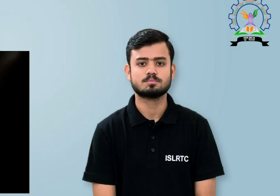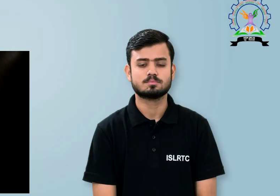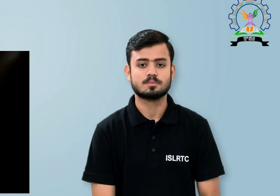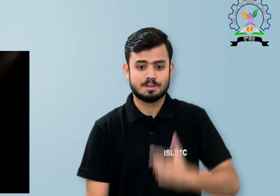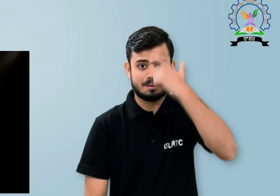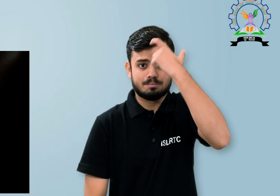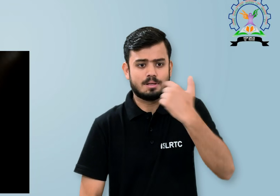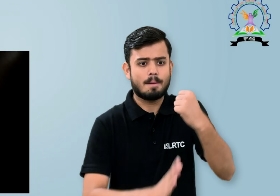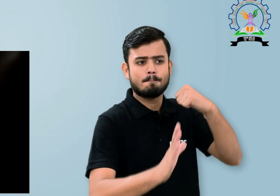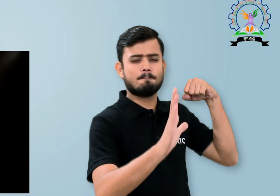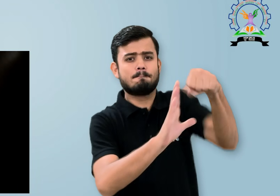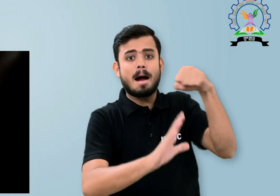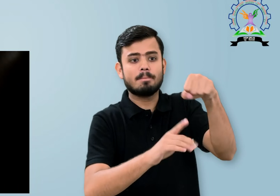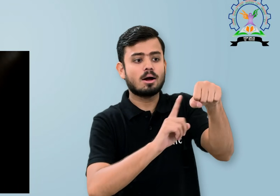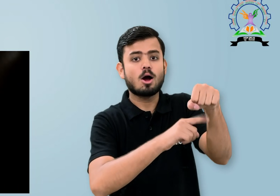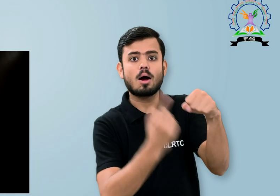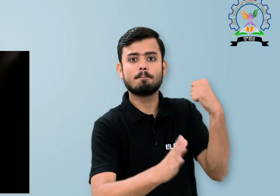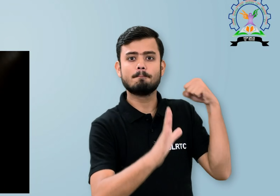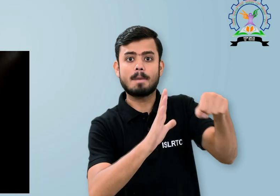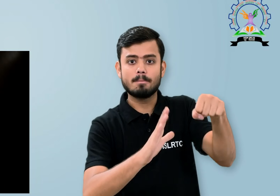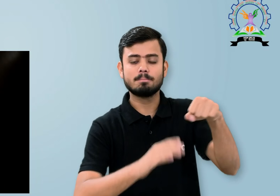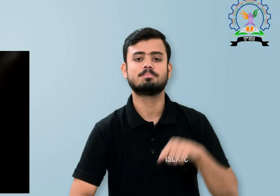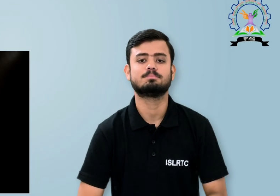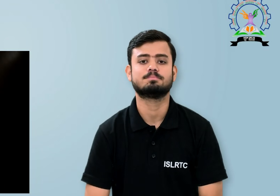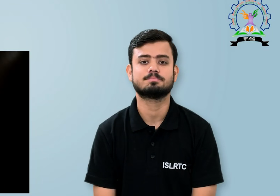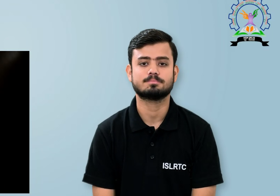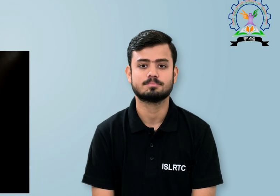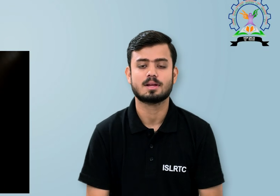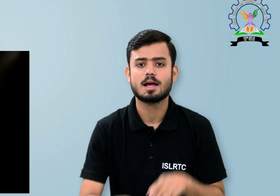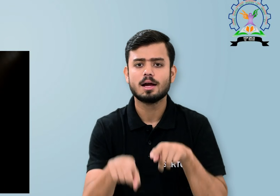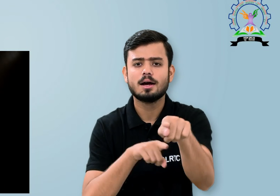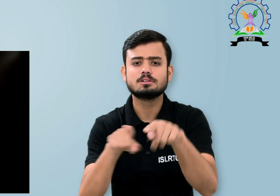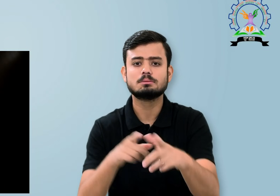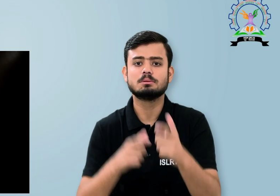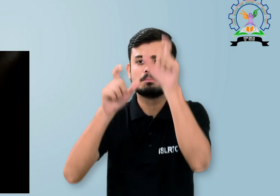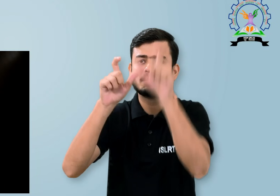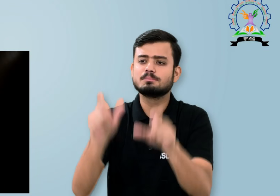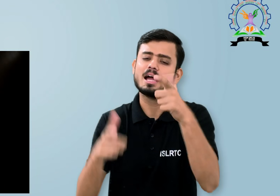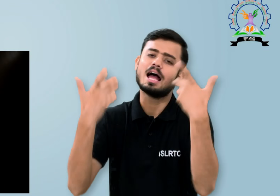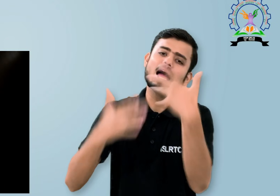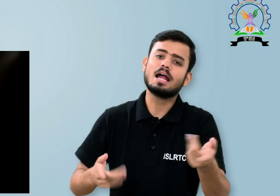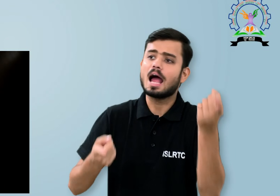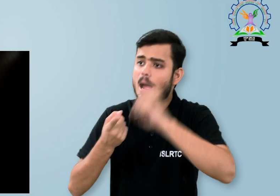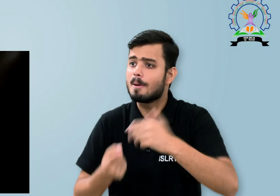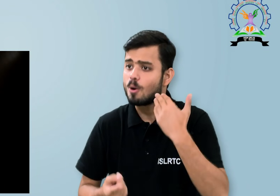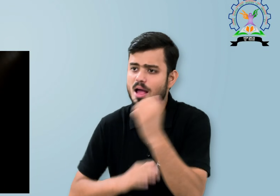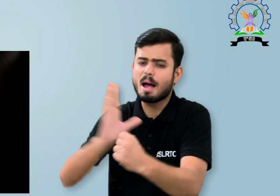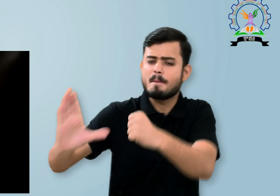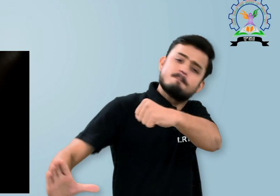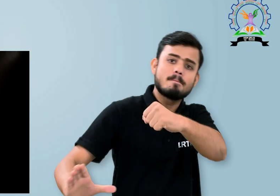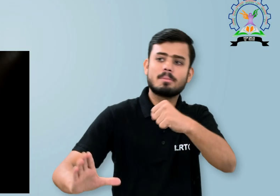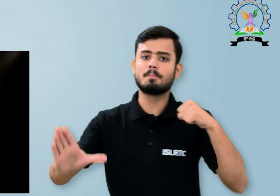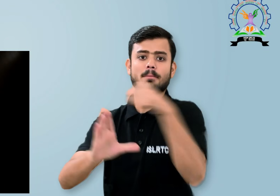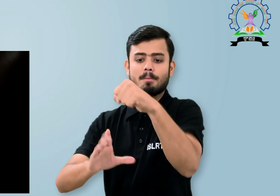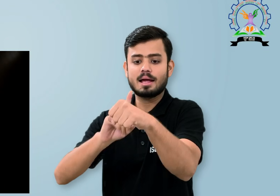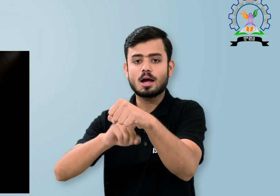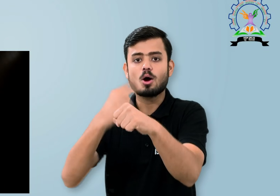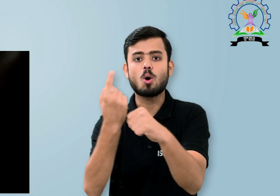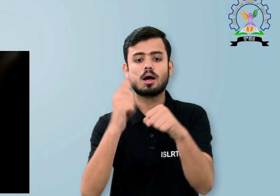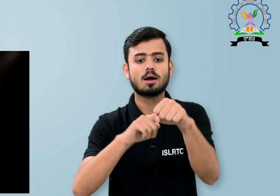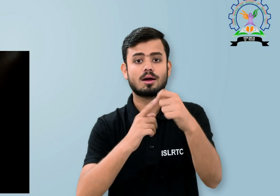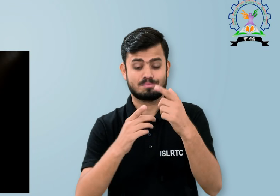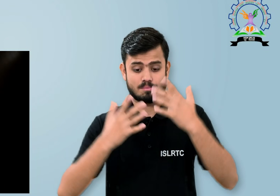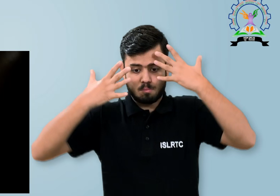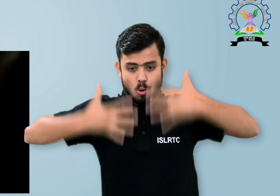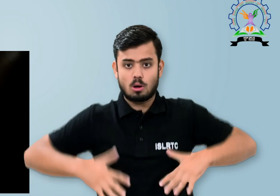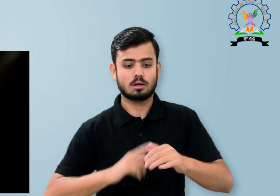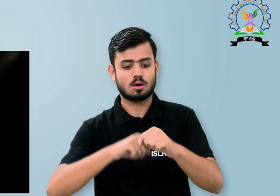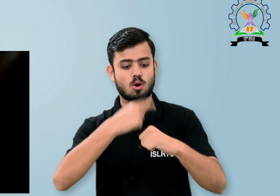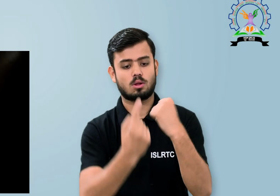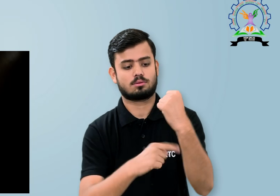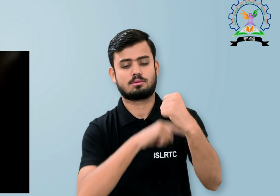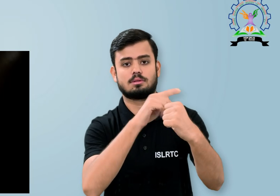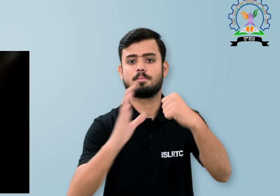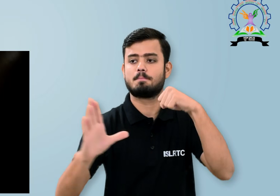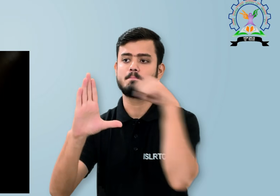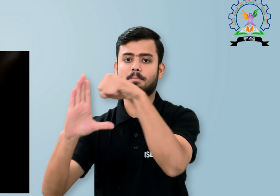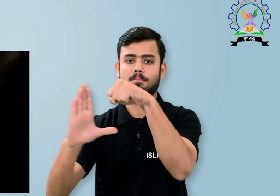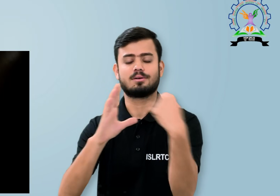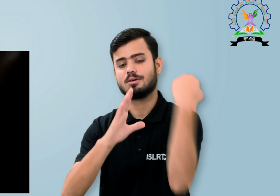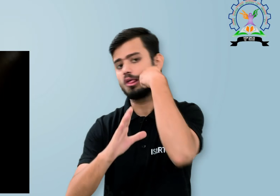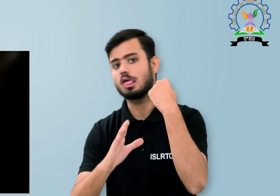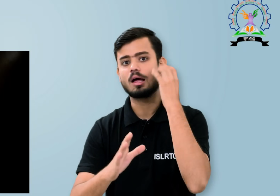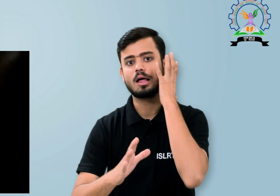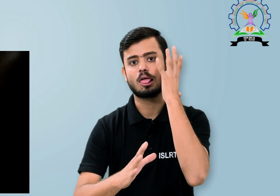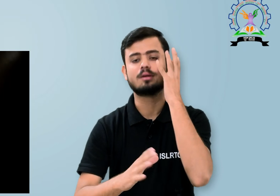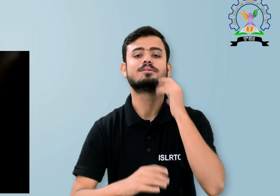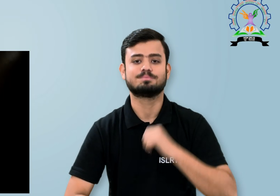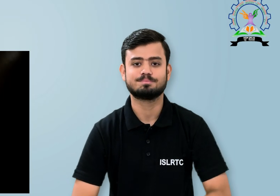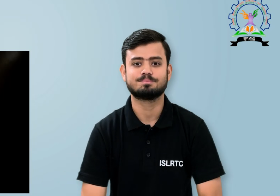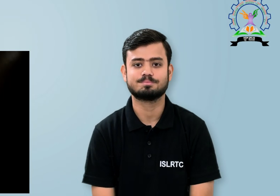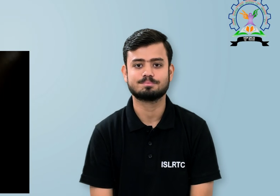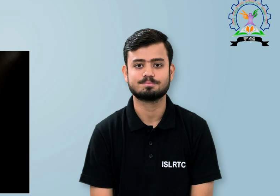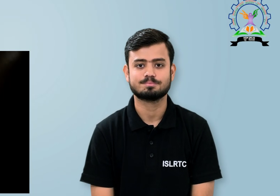Punch In boxing, a punch is a forceful blow to the face, arms, or torso with a closed fist.